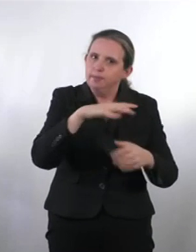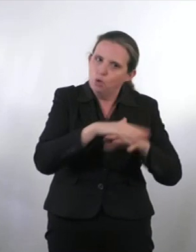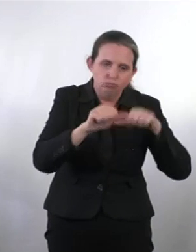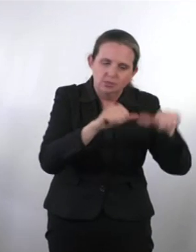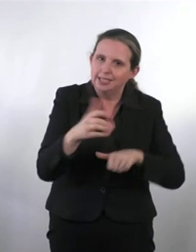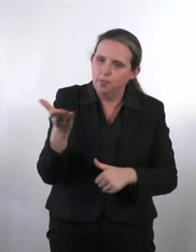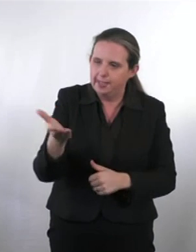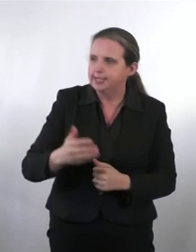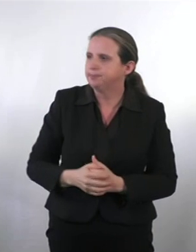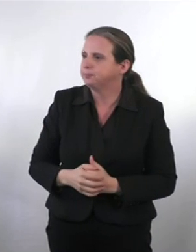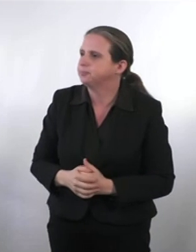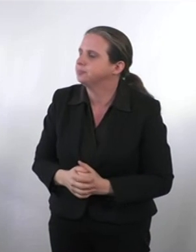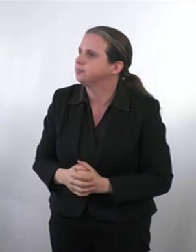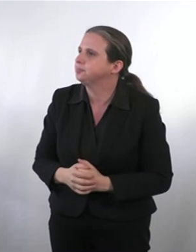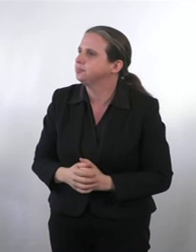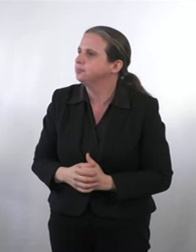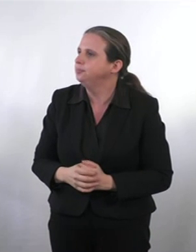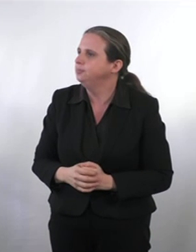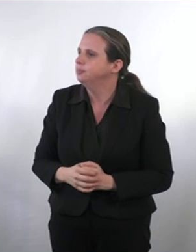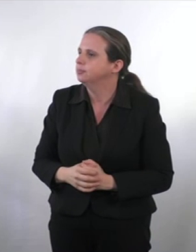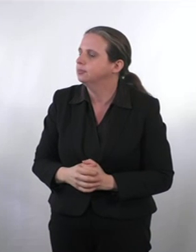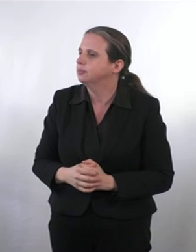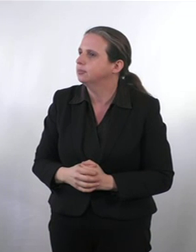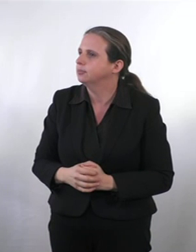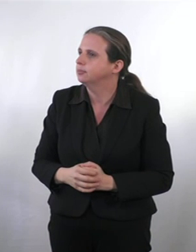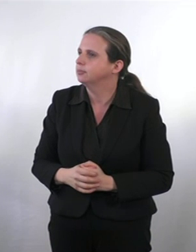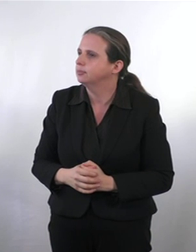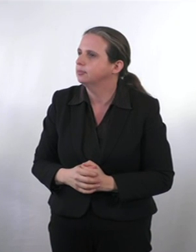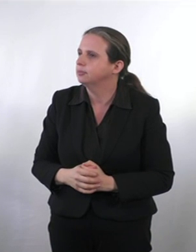Friend and I would encourage it not to proceed.